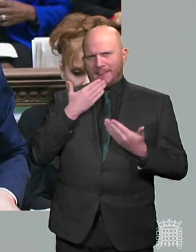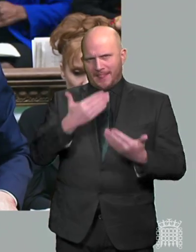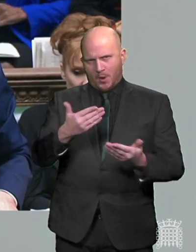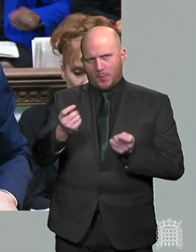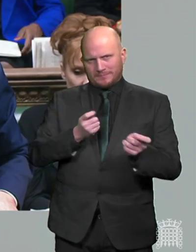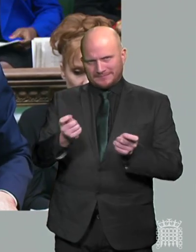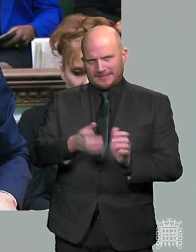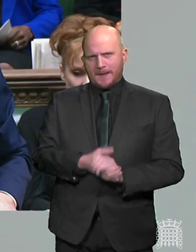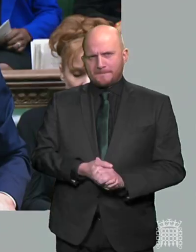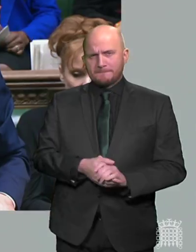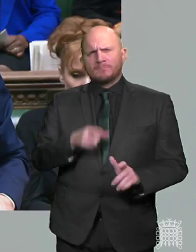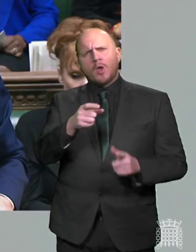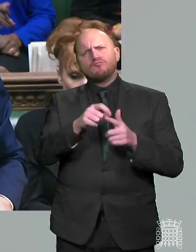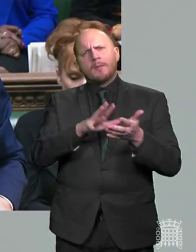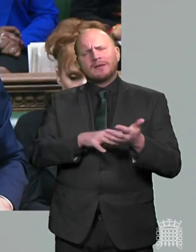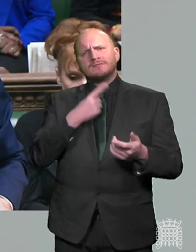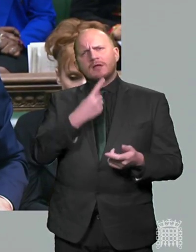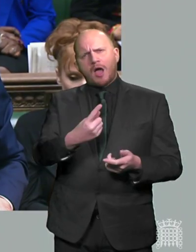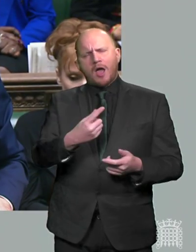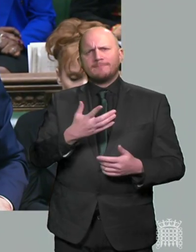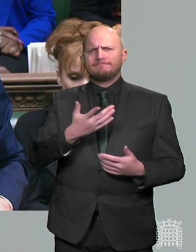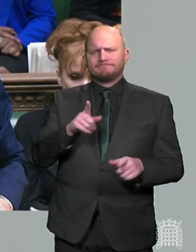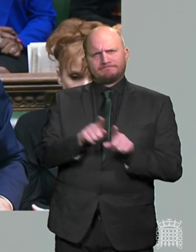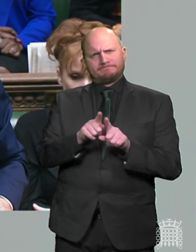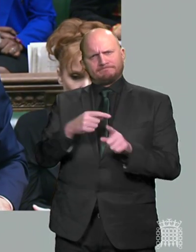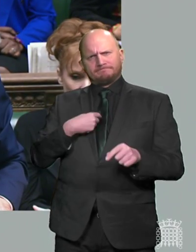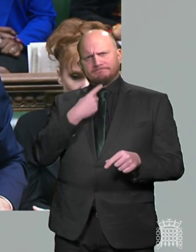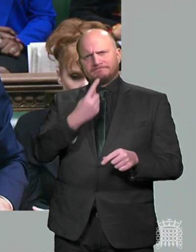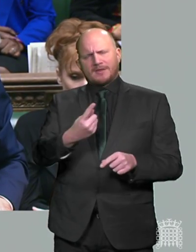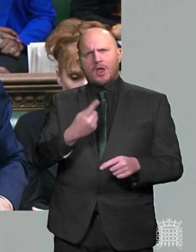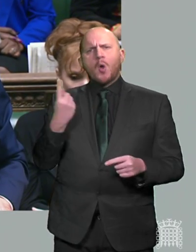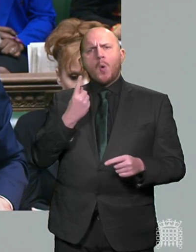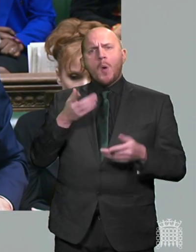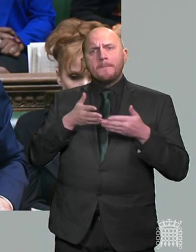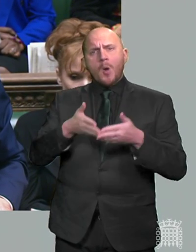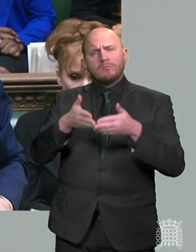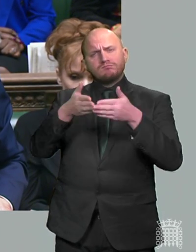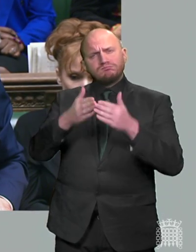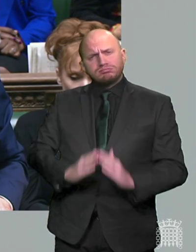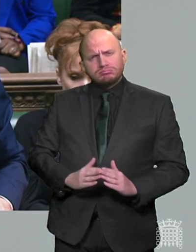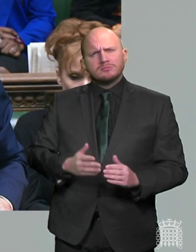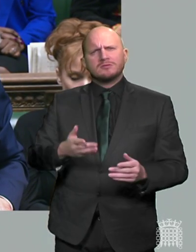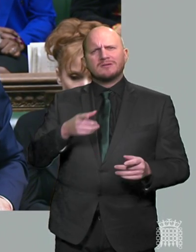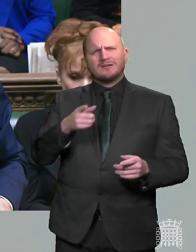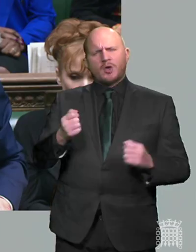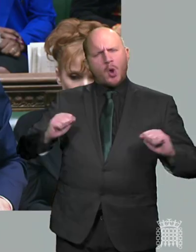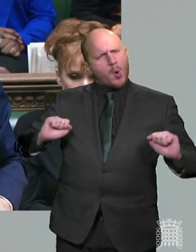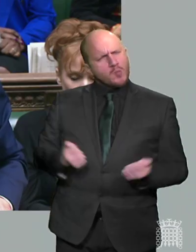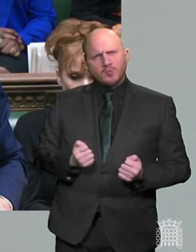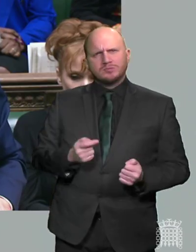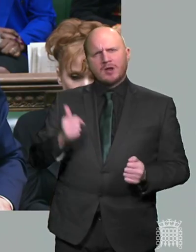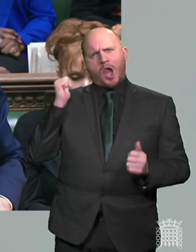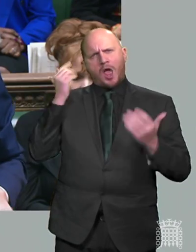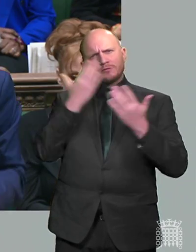I join the Prime Minister: our prayers go out to those who capsized in the freezing waters of the channel last night.